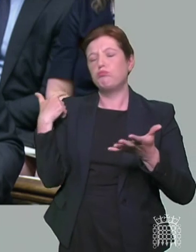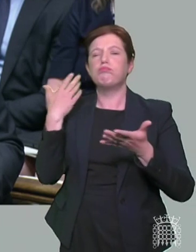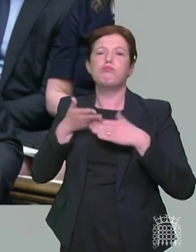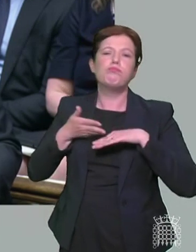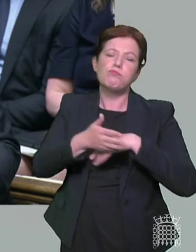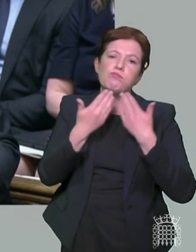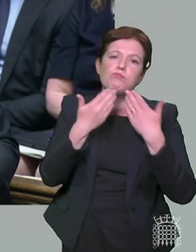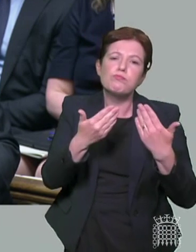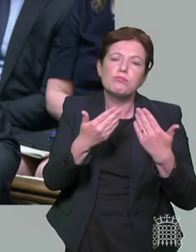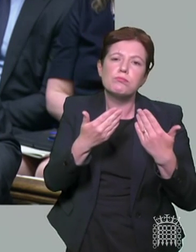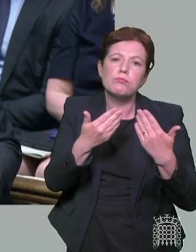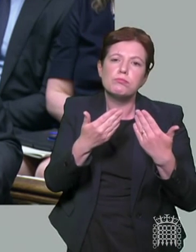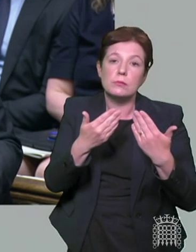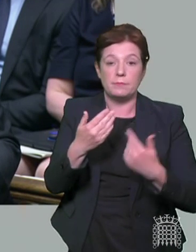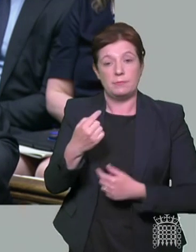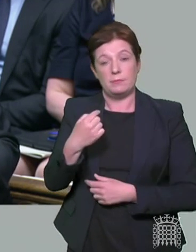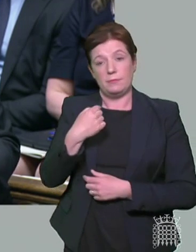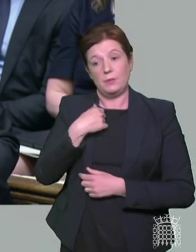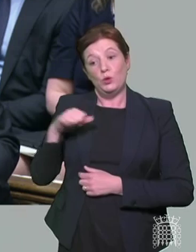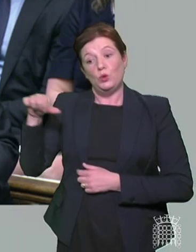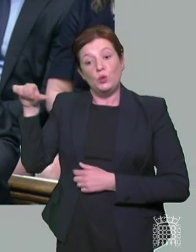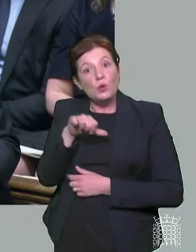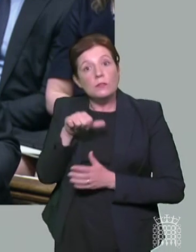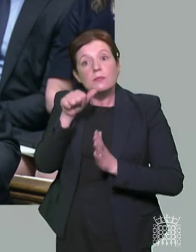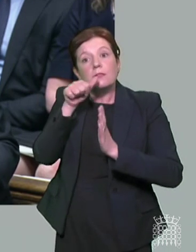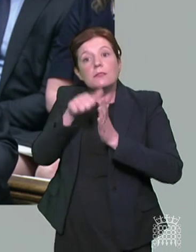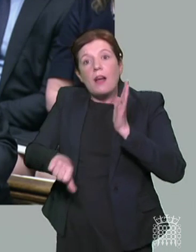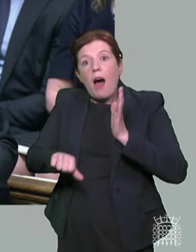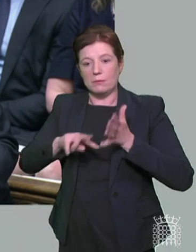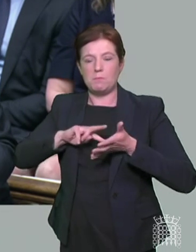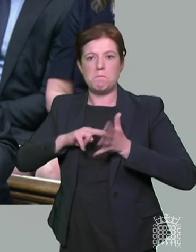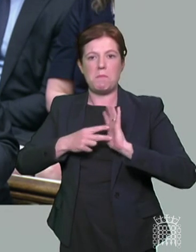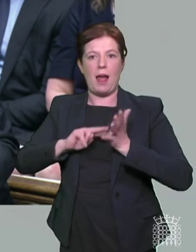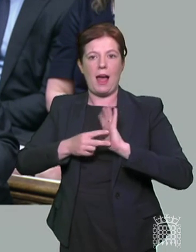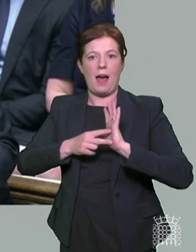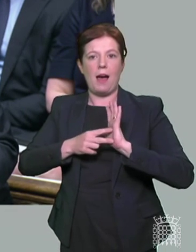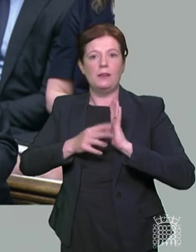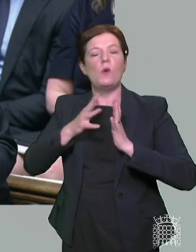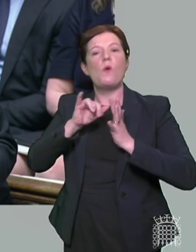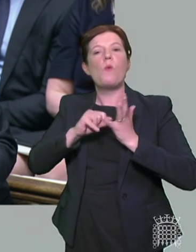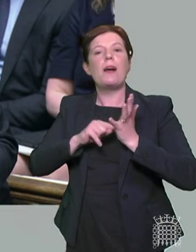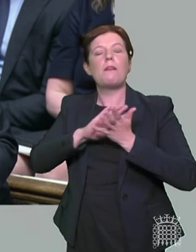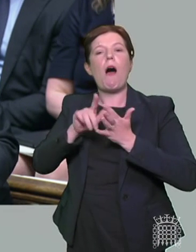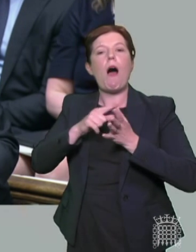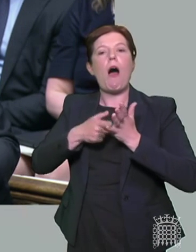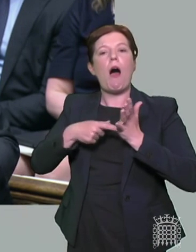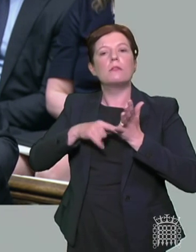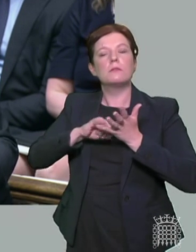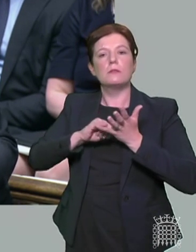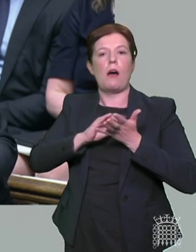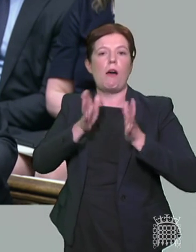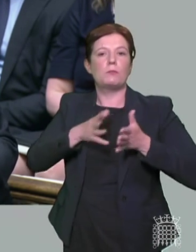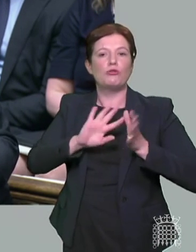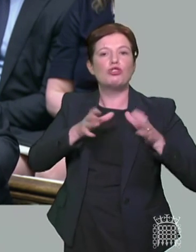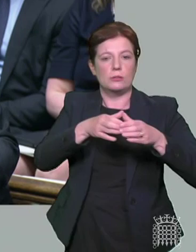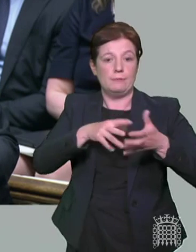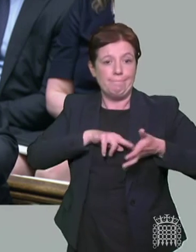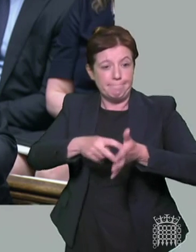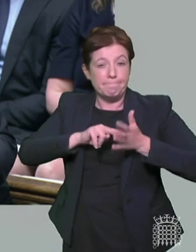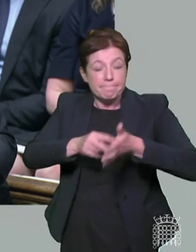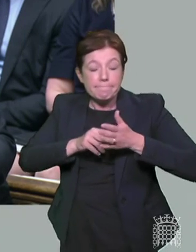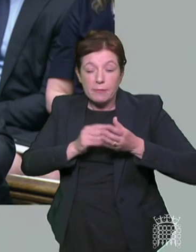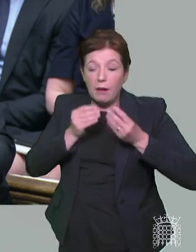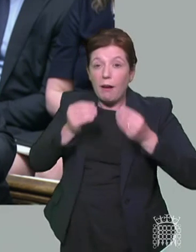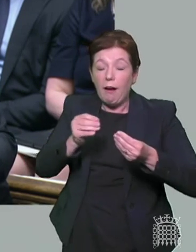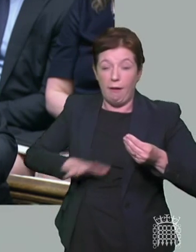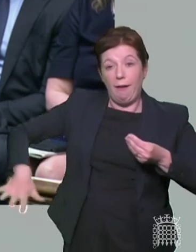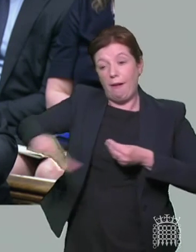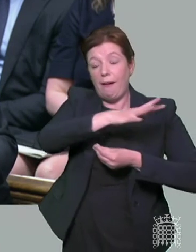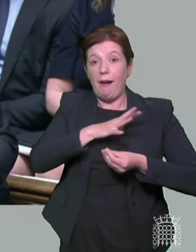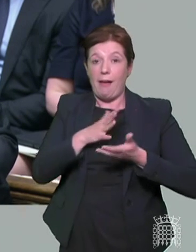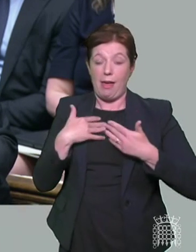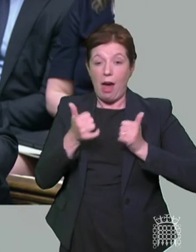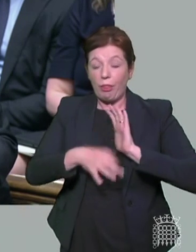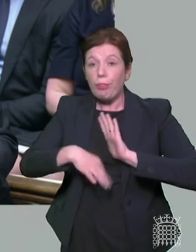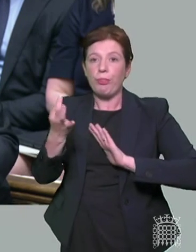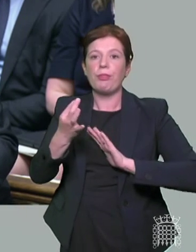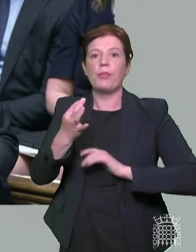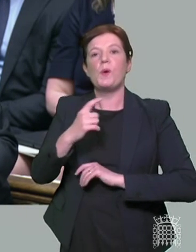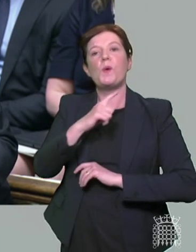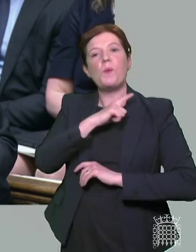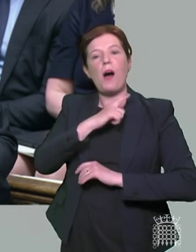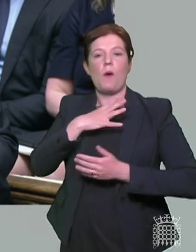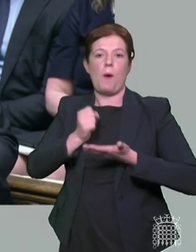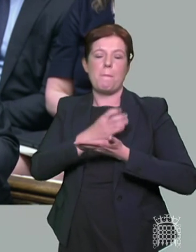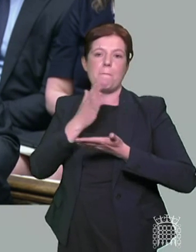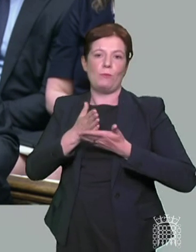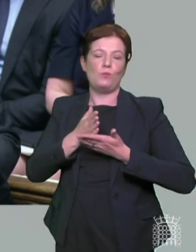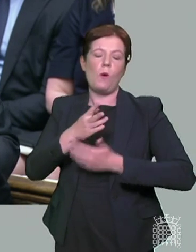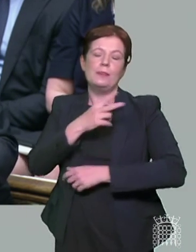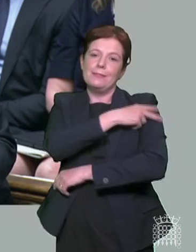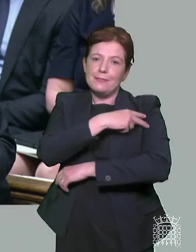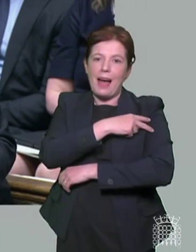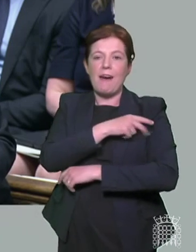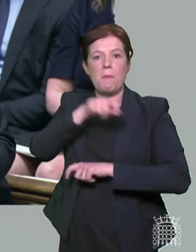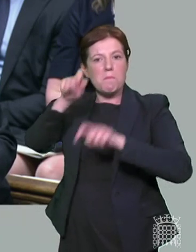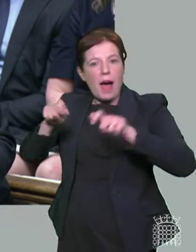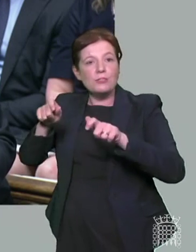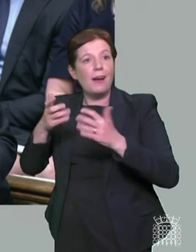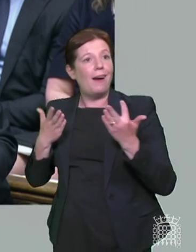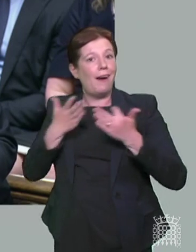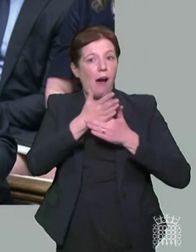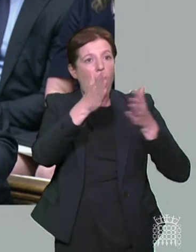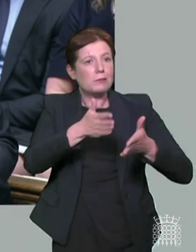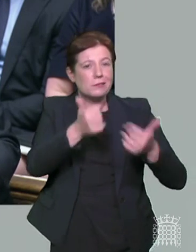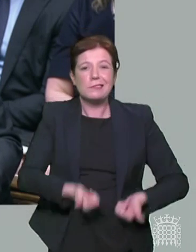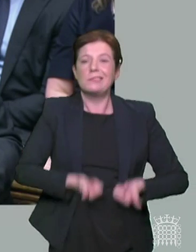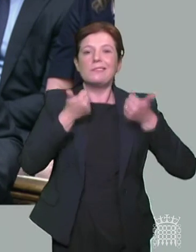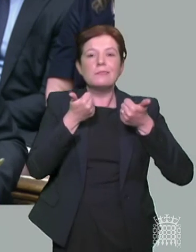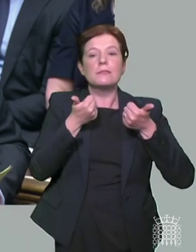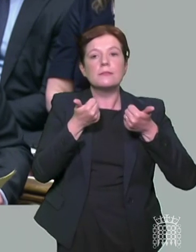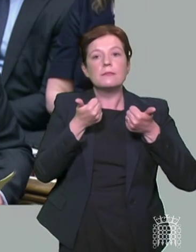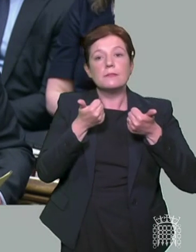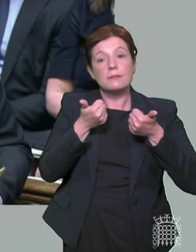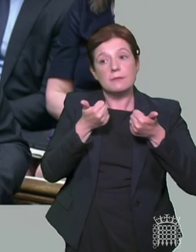Does he agree that we should get started as soon as possible on the ambitious plans put forward by West Hertfordshire Hospitals NHS Trust as part of the new hospital programme to transform healthcare across our whole community, so that staff and patients can access world-class health services and facilities fit for the 21st century?